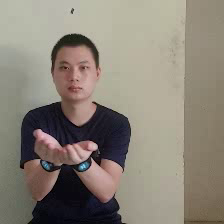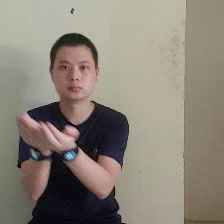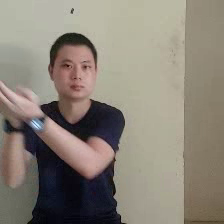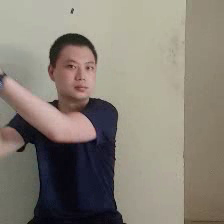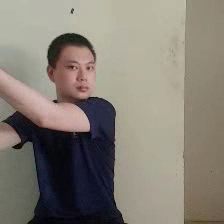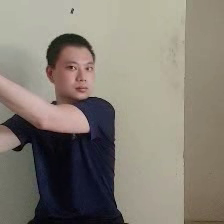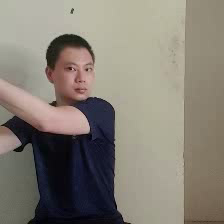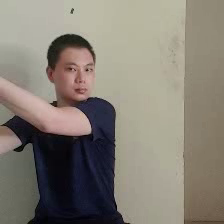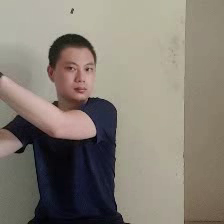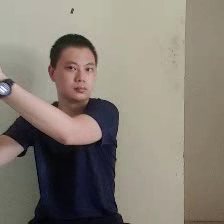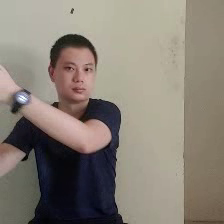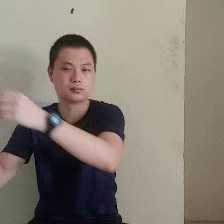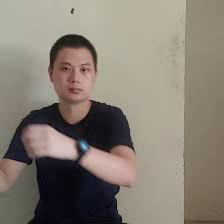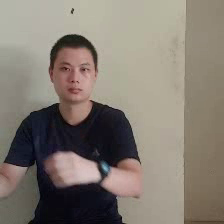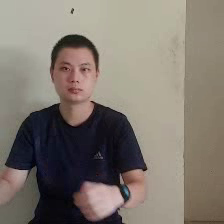Biếu tặng